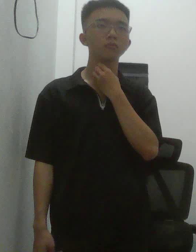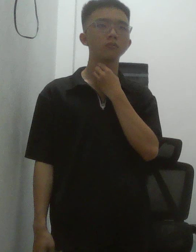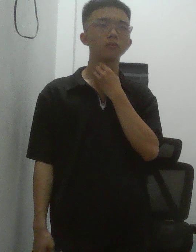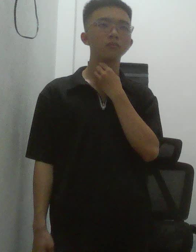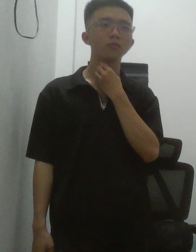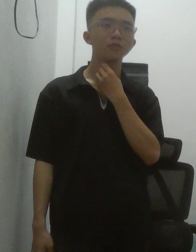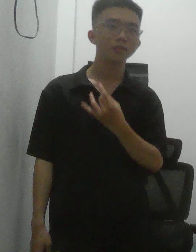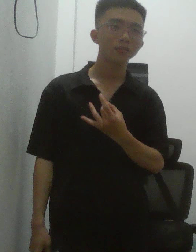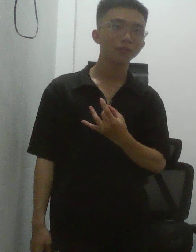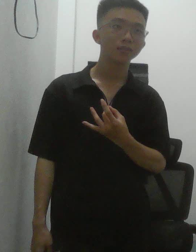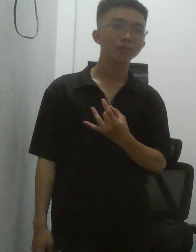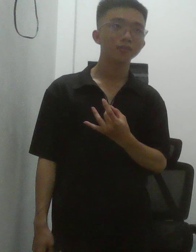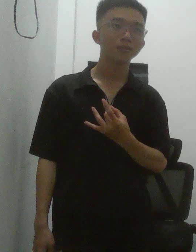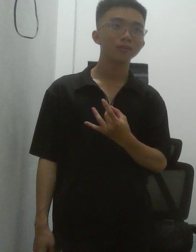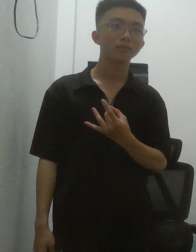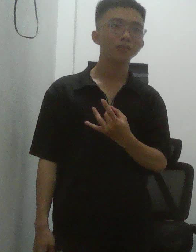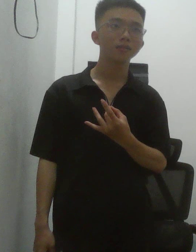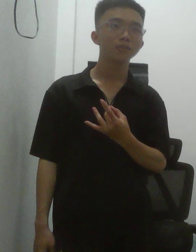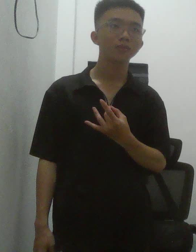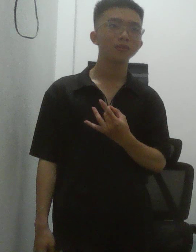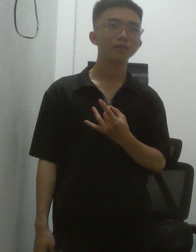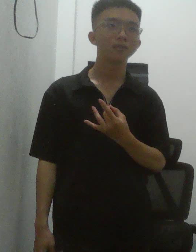thich